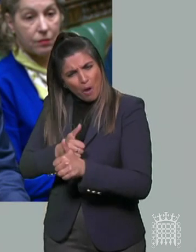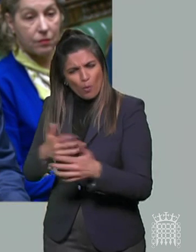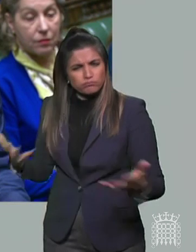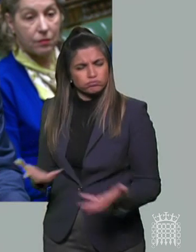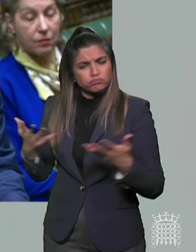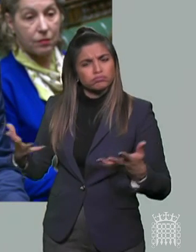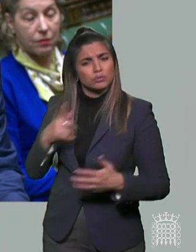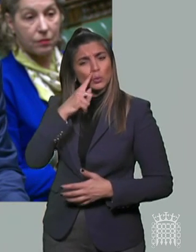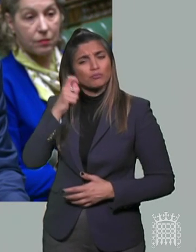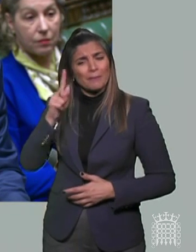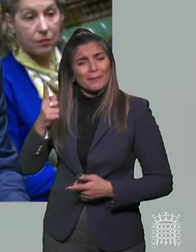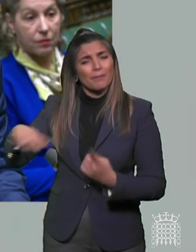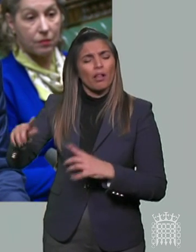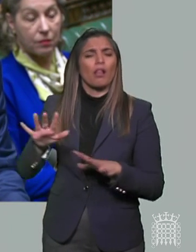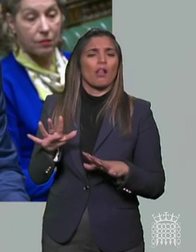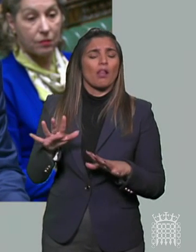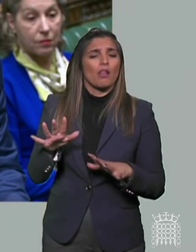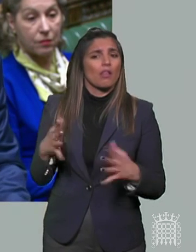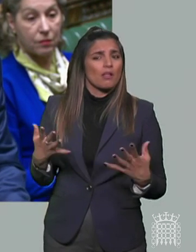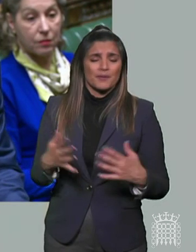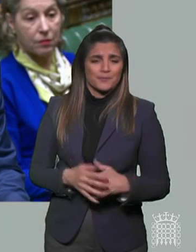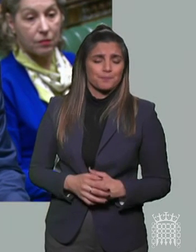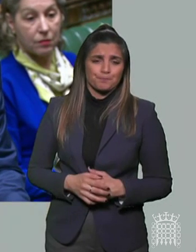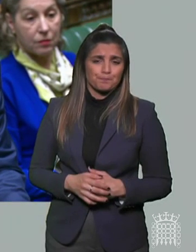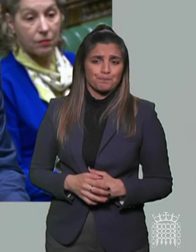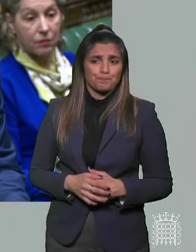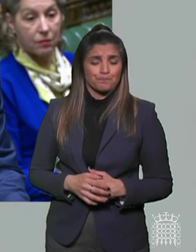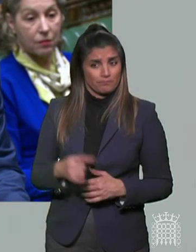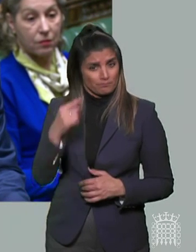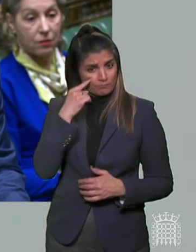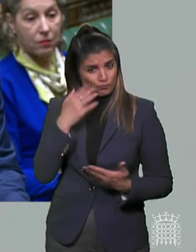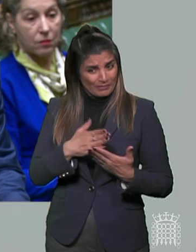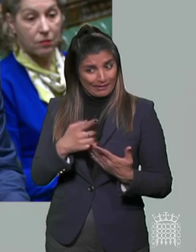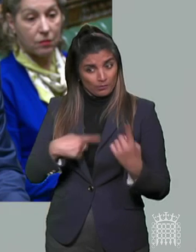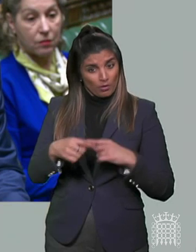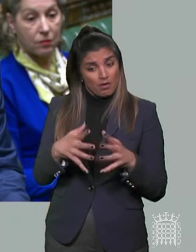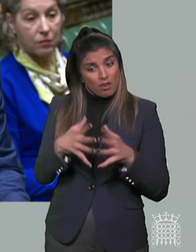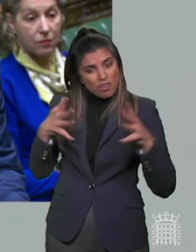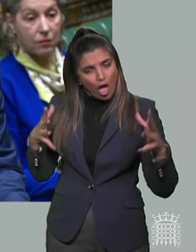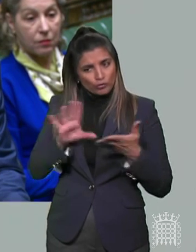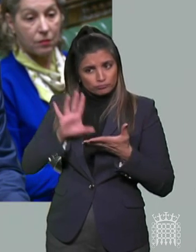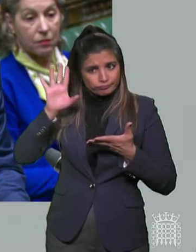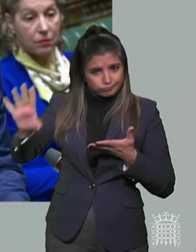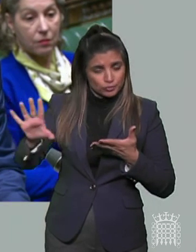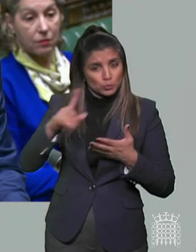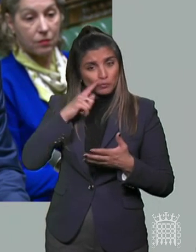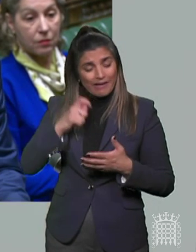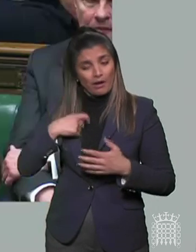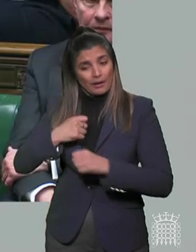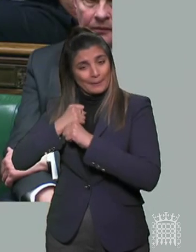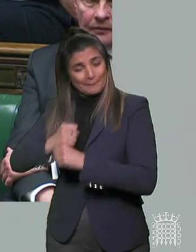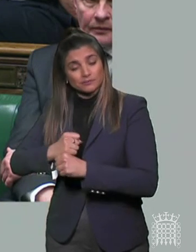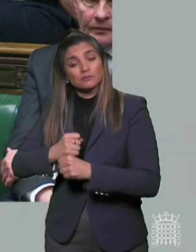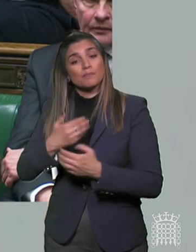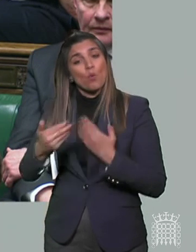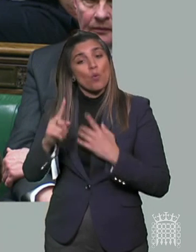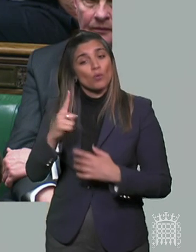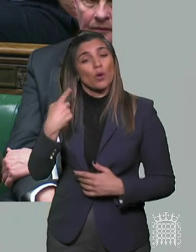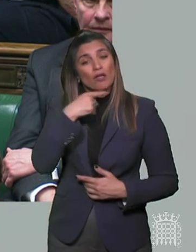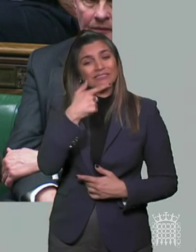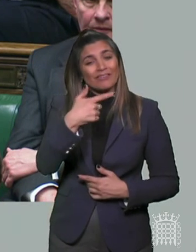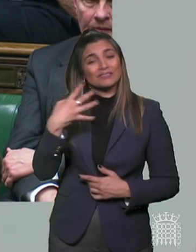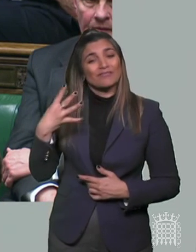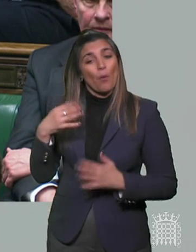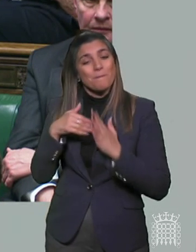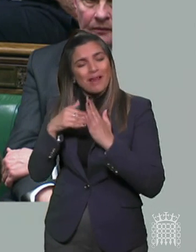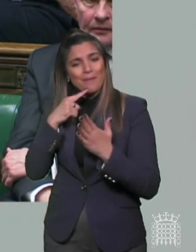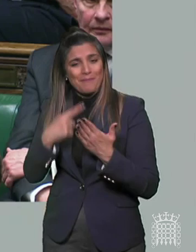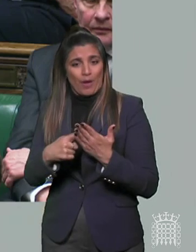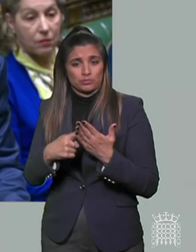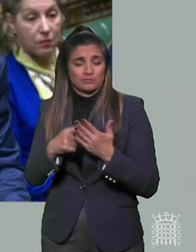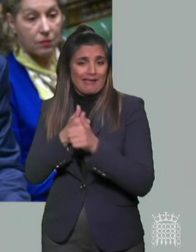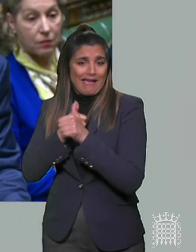As a leading donor—I believe the second largest donor to Ukraine—we have committed a further £174 million in aid, bringing our total to £400 million.